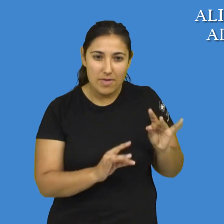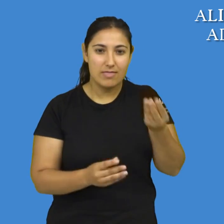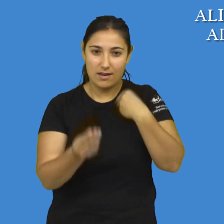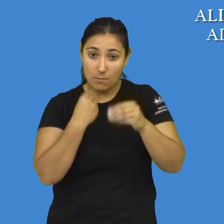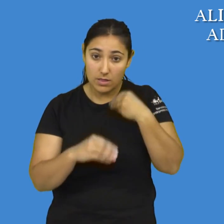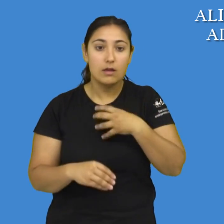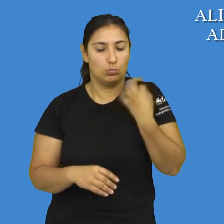comer